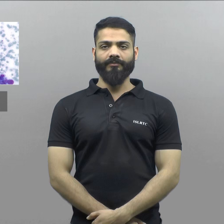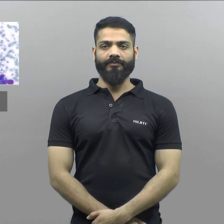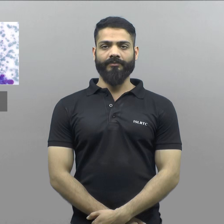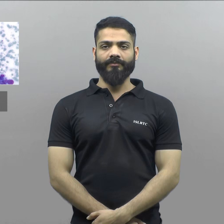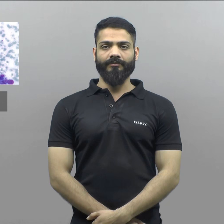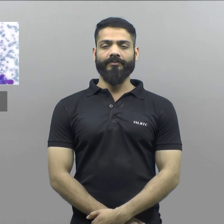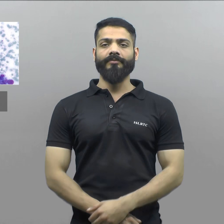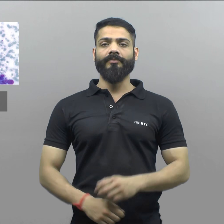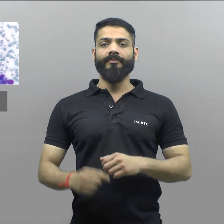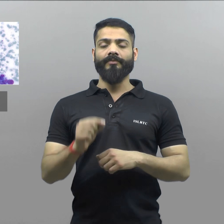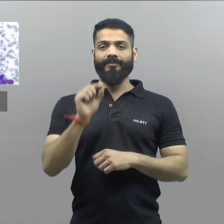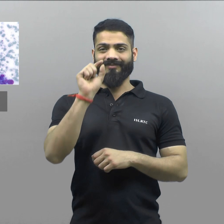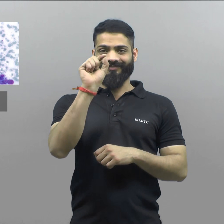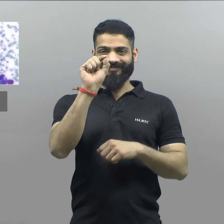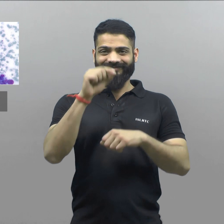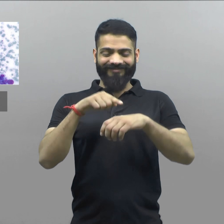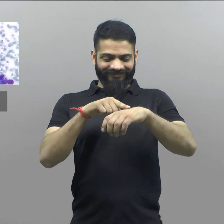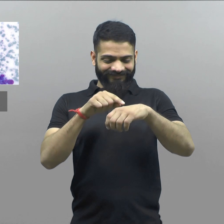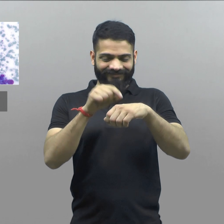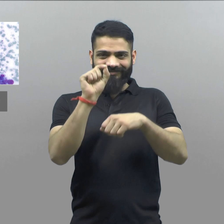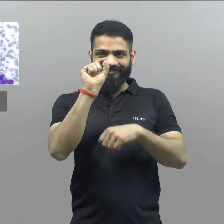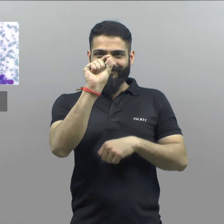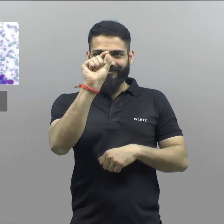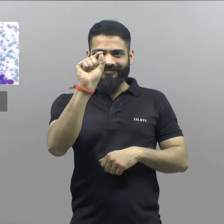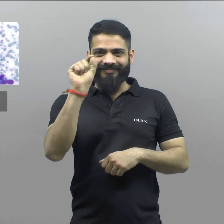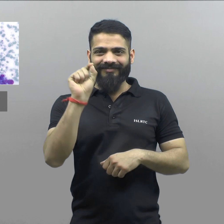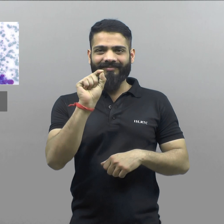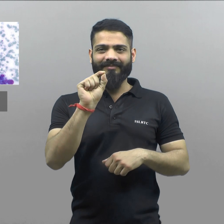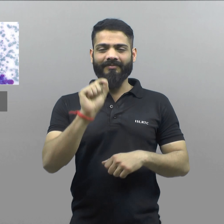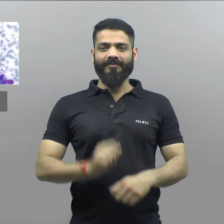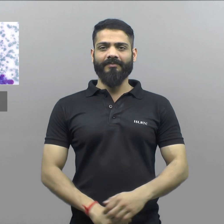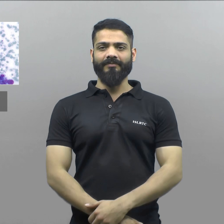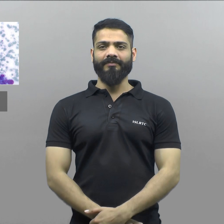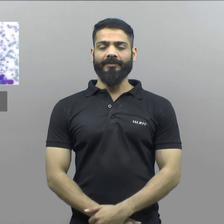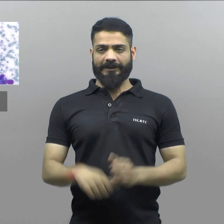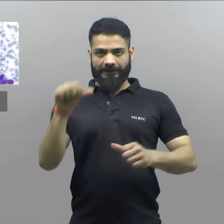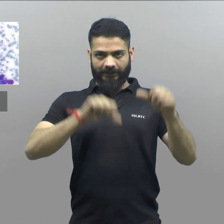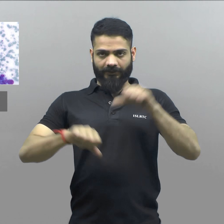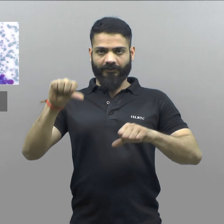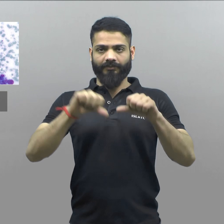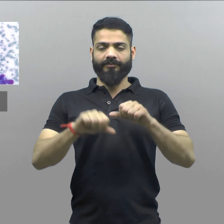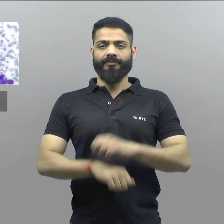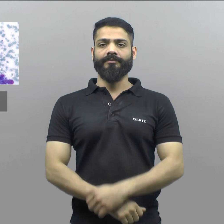Cytology